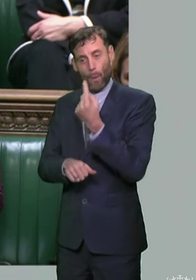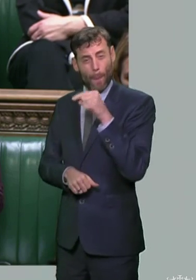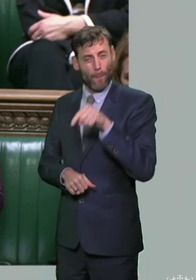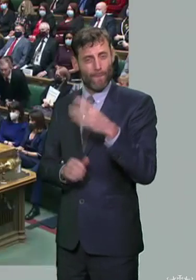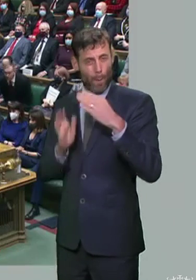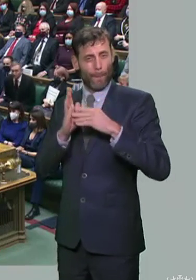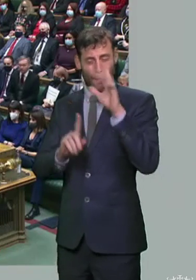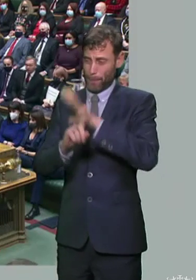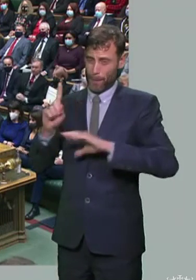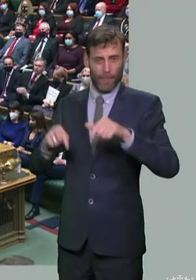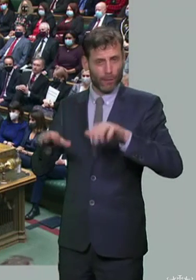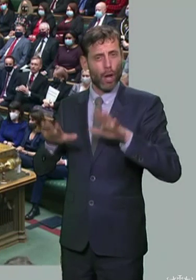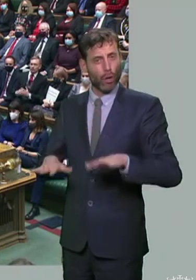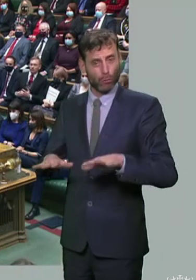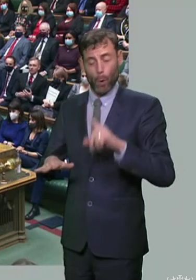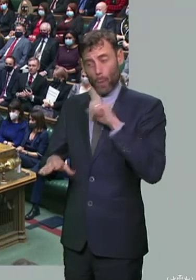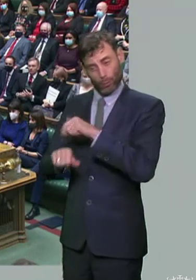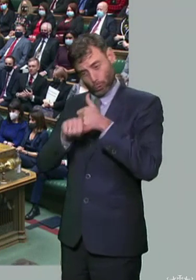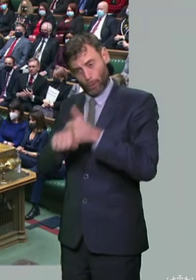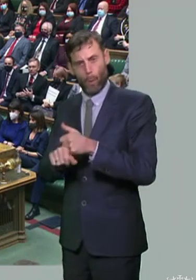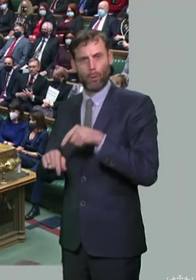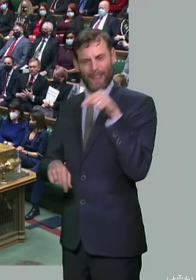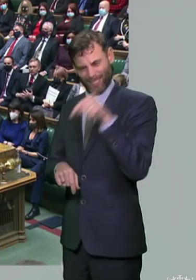Will the Prime Minister give us that?